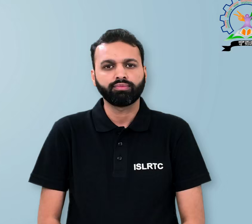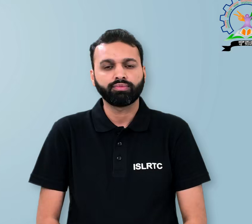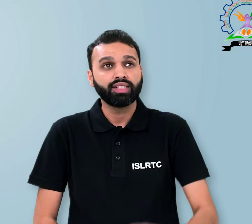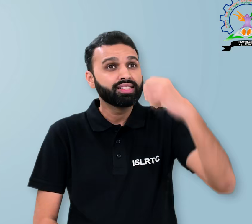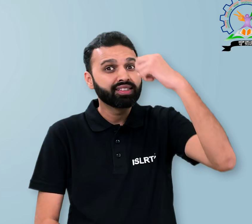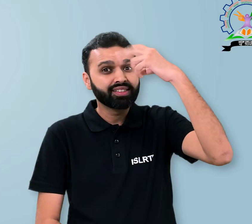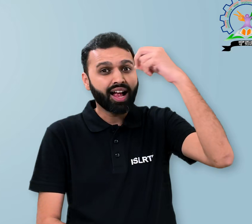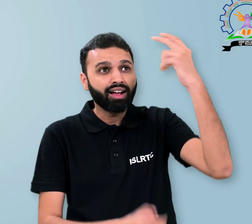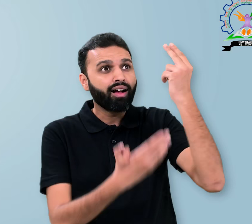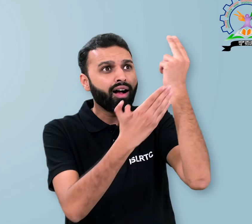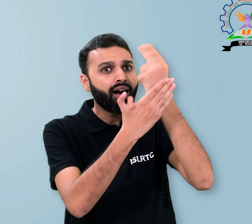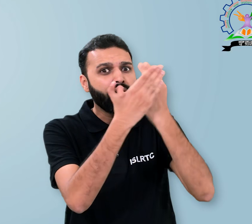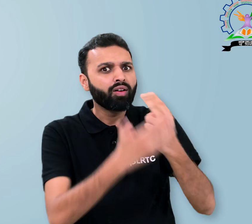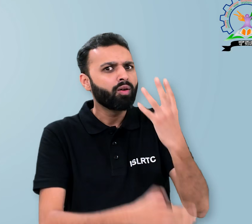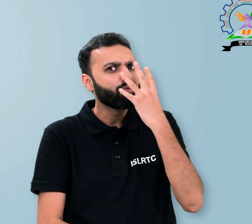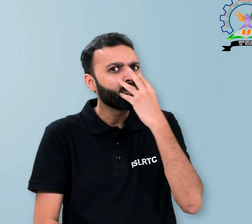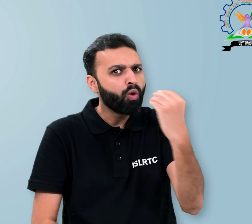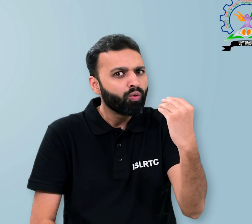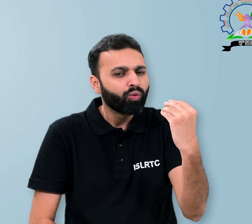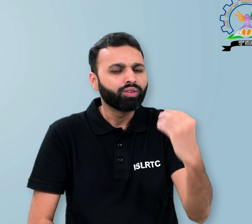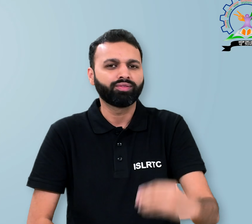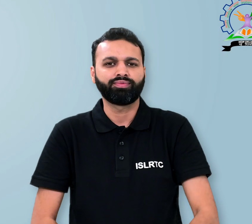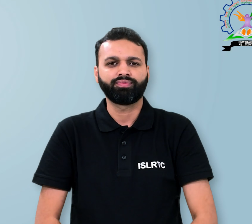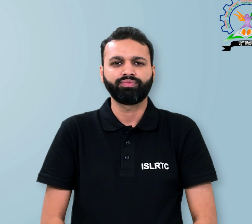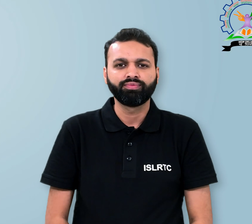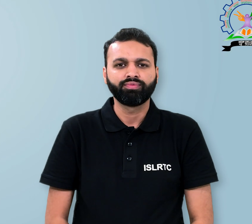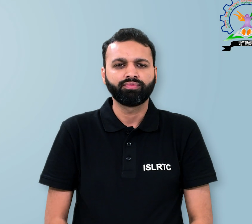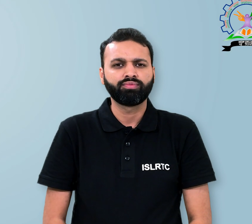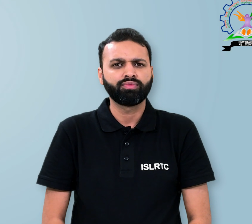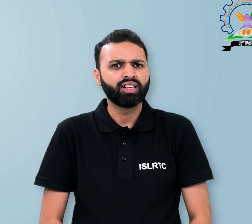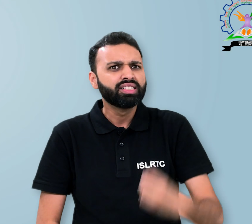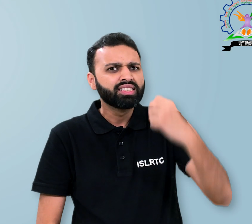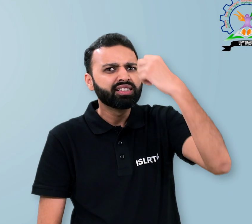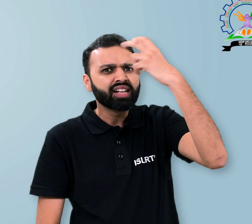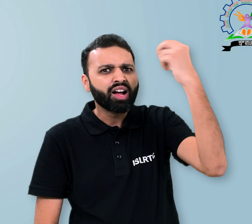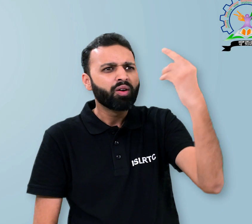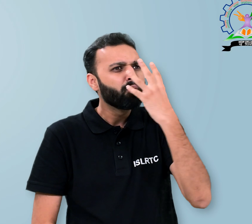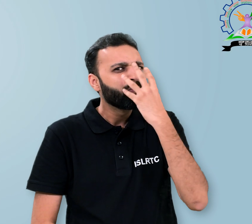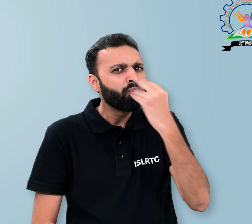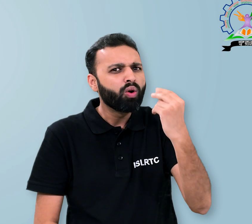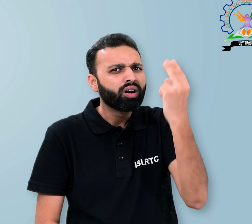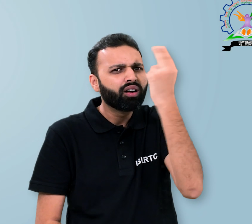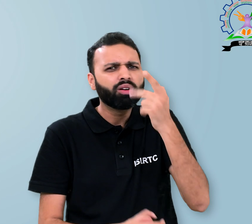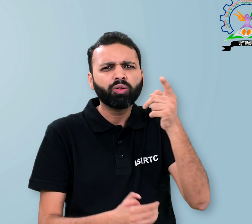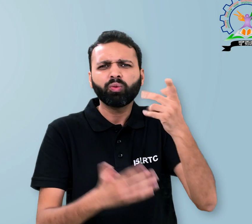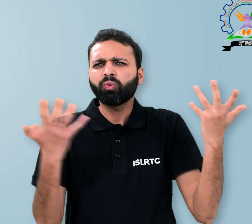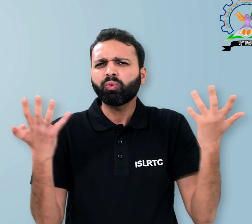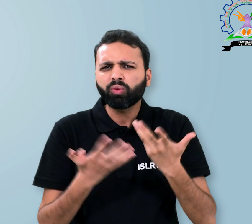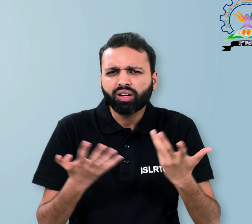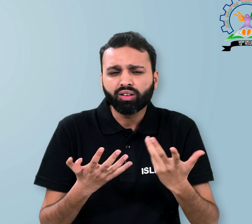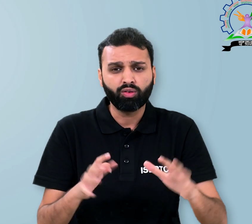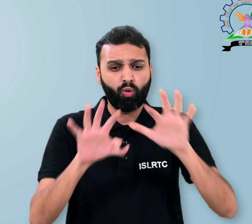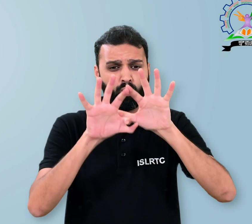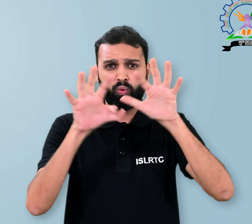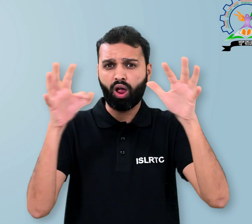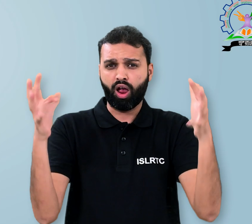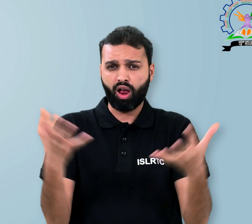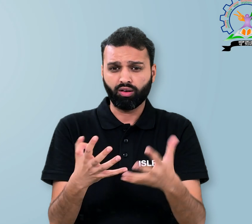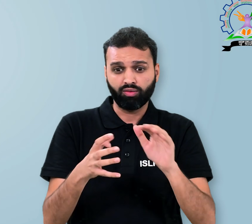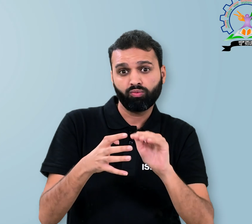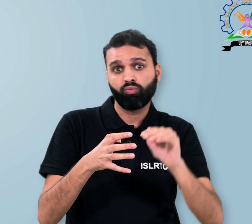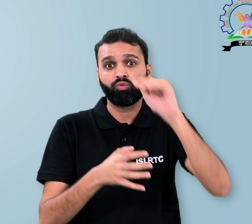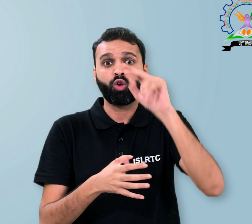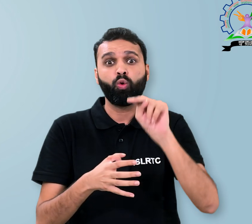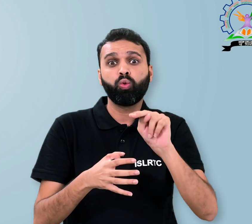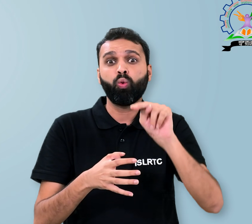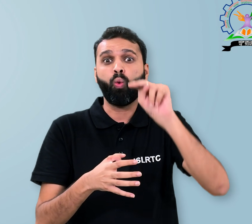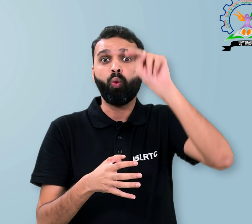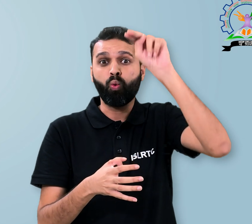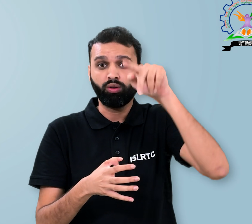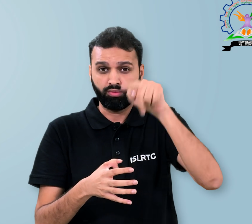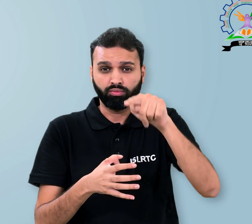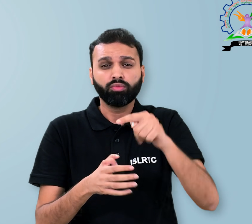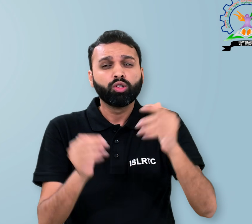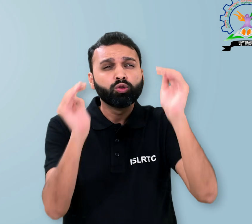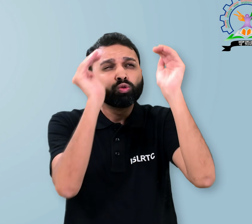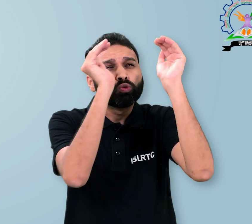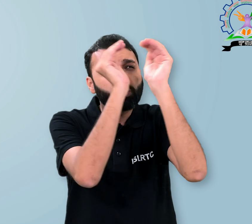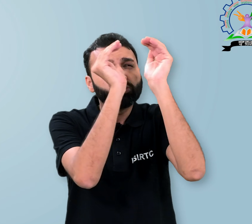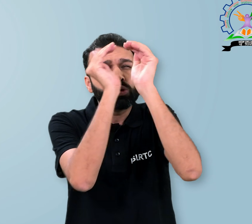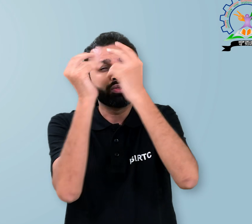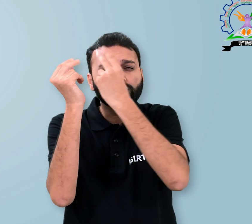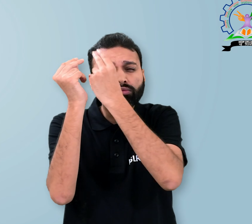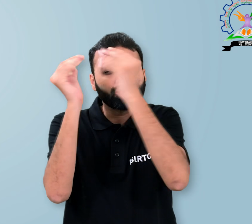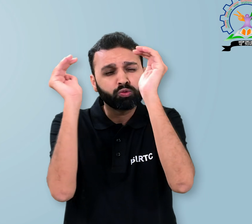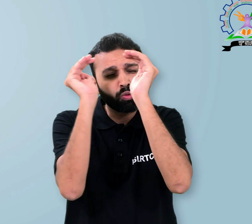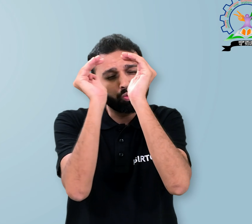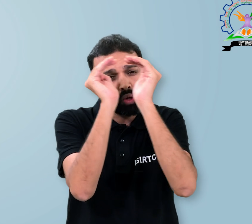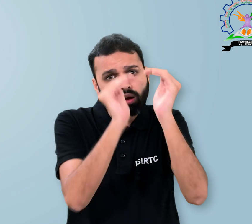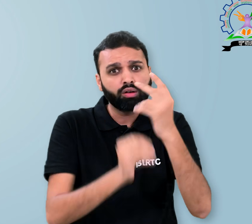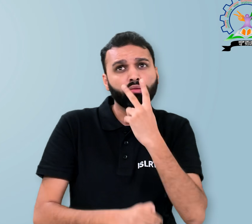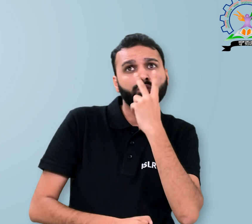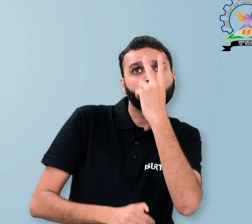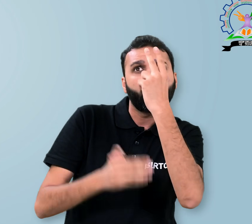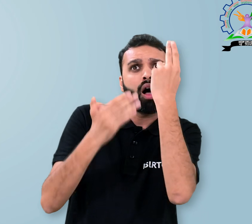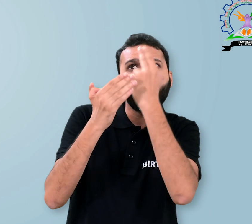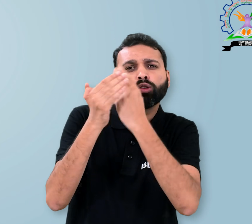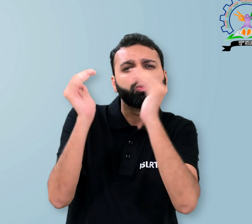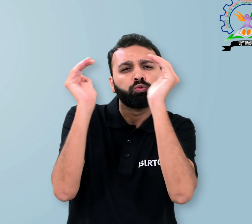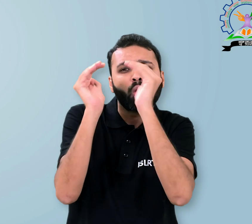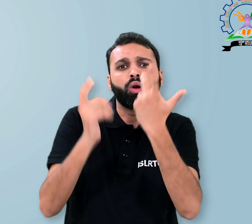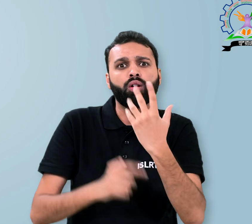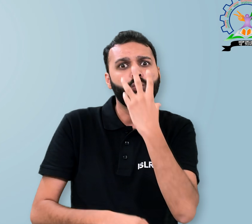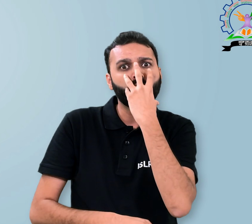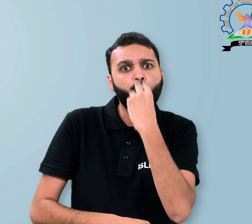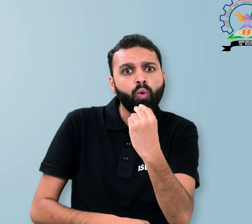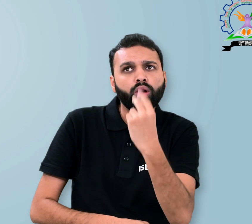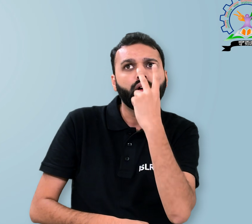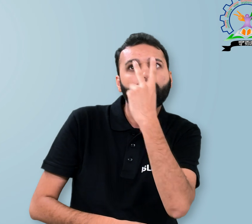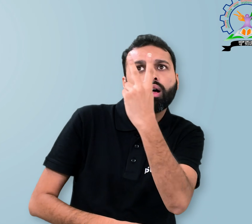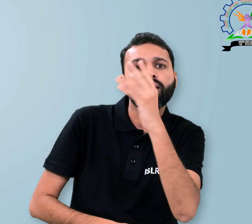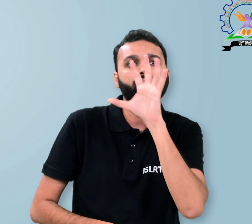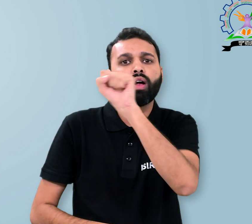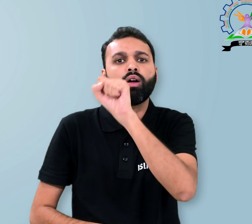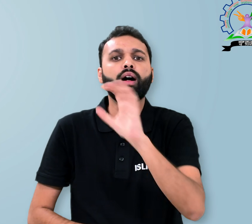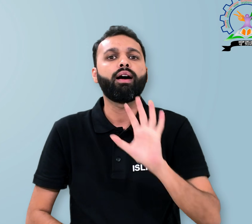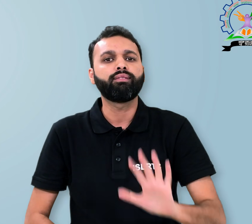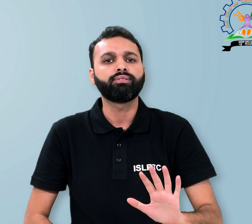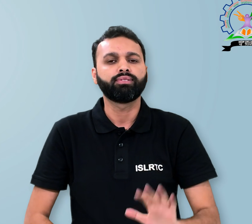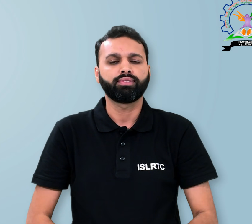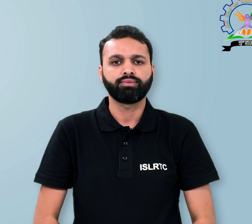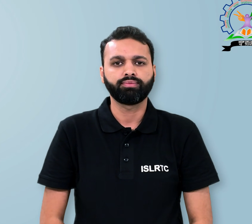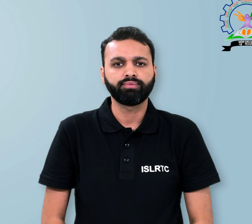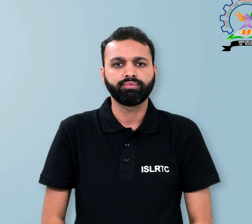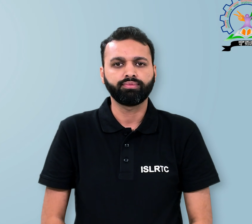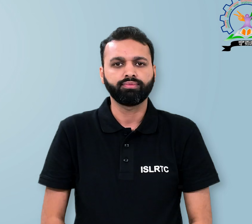Ursa Minor Ursa Minor, also known as the Little Bear, is a constellation located in the far northern sky.